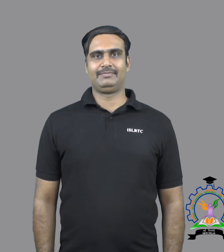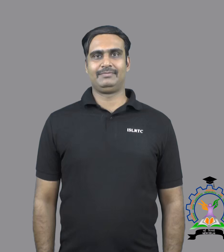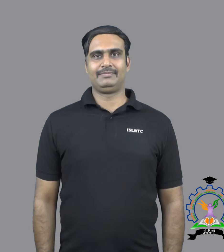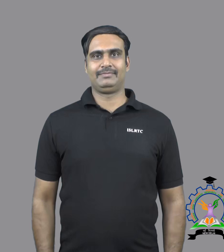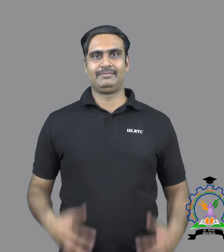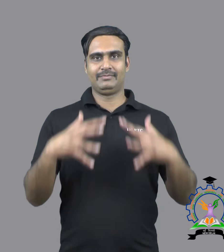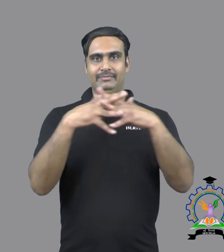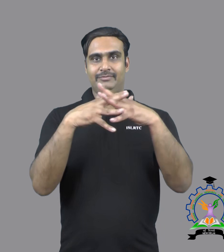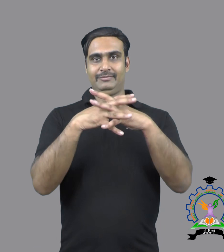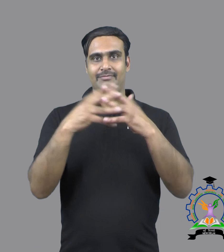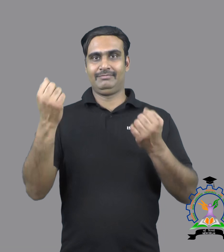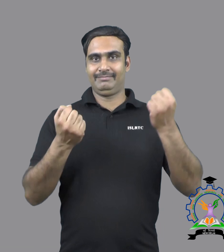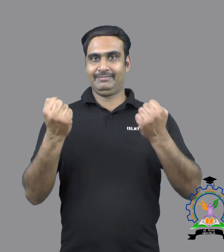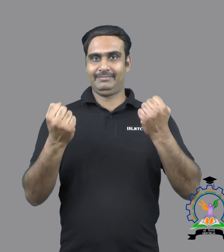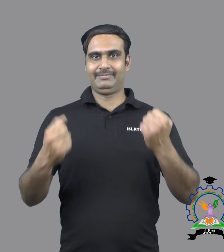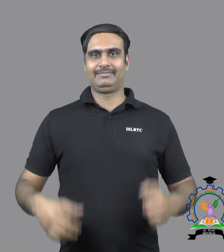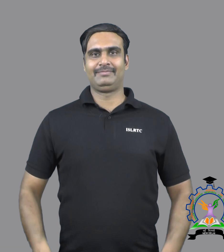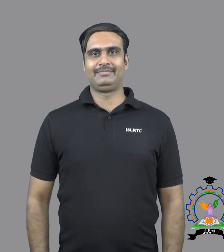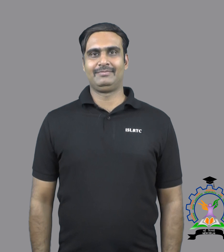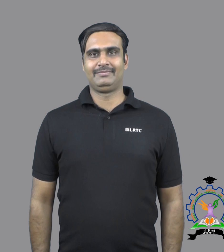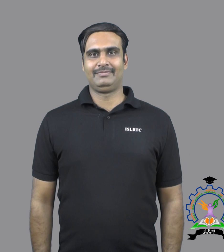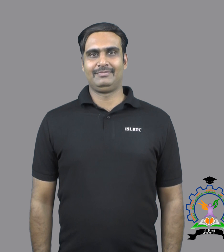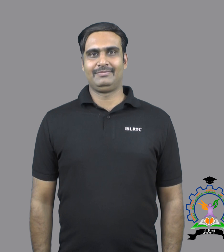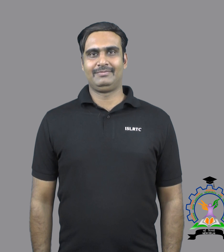Volkswagen